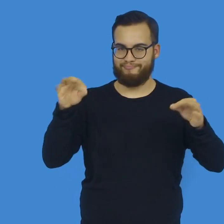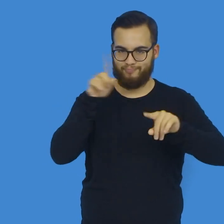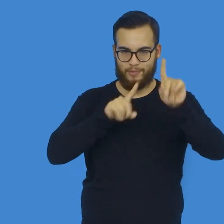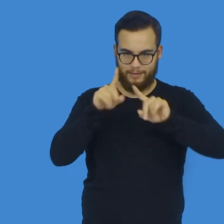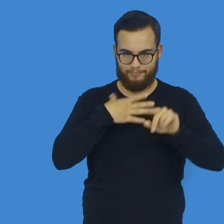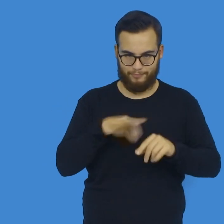problema